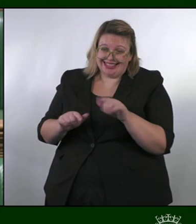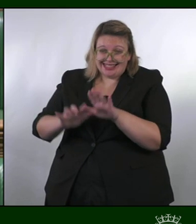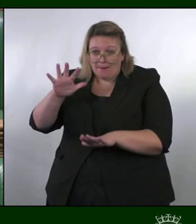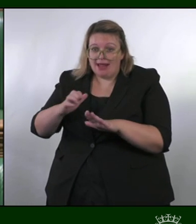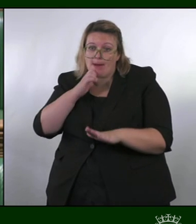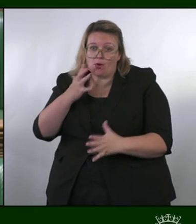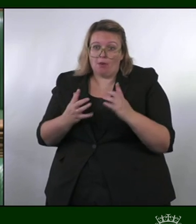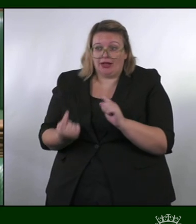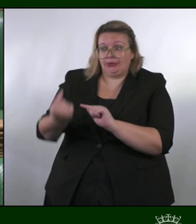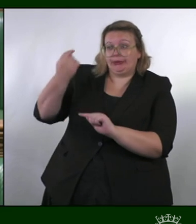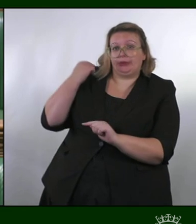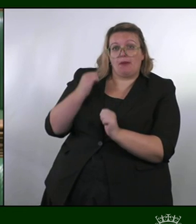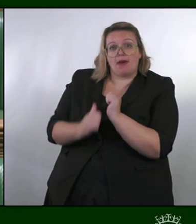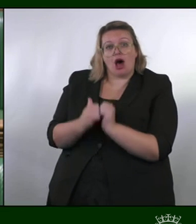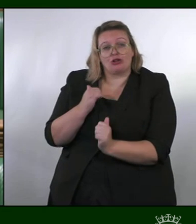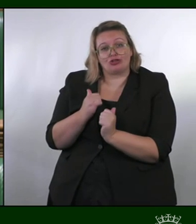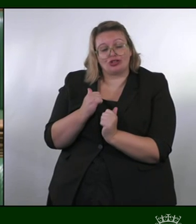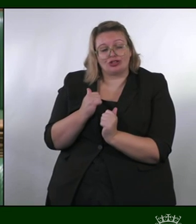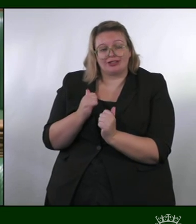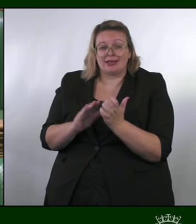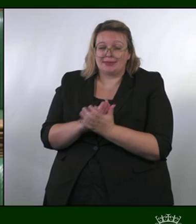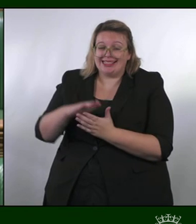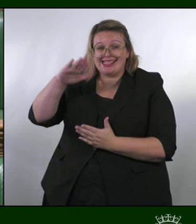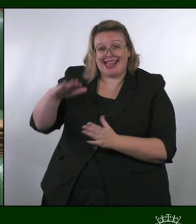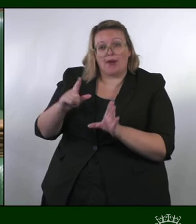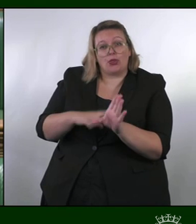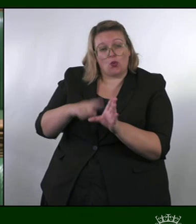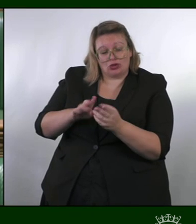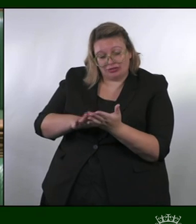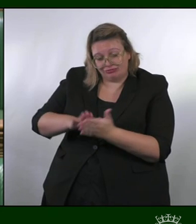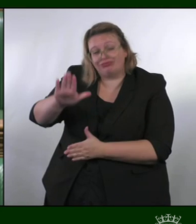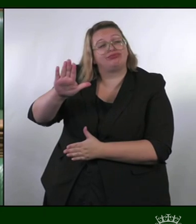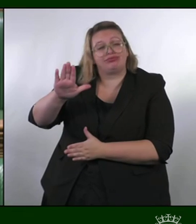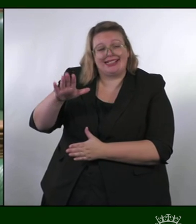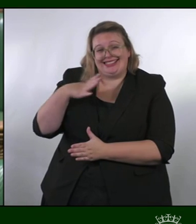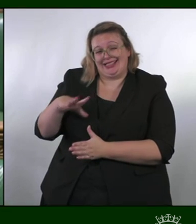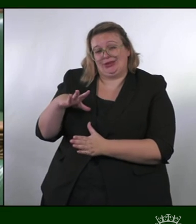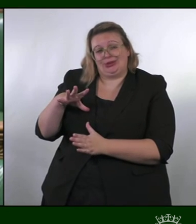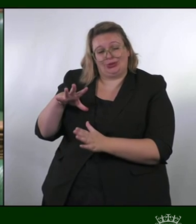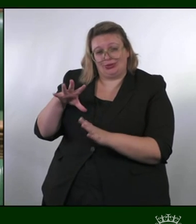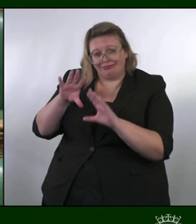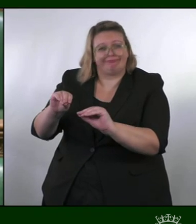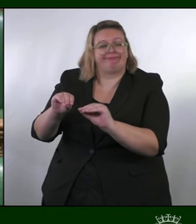This matters to families everywhere, because we know that further restrictions will be needed.